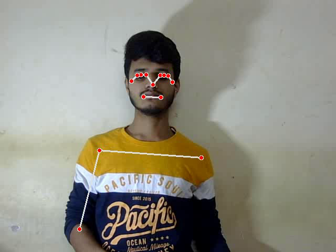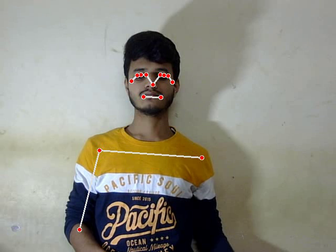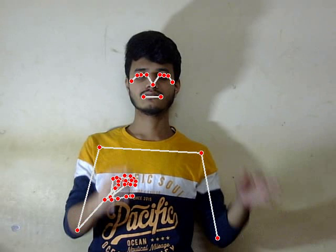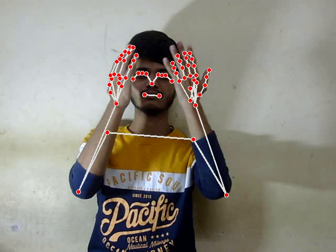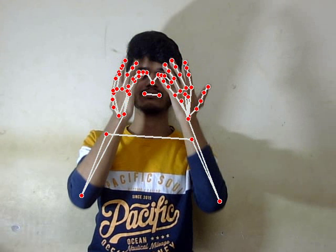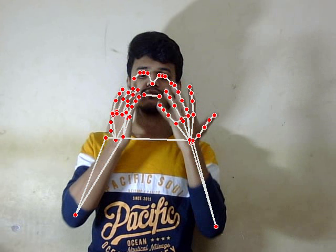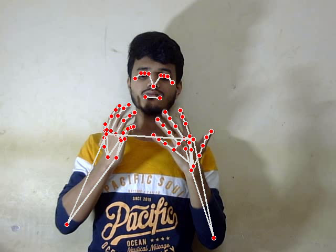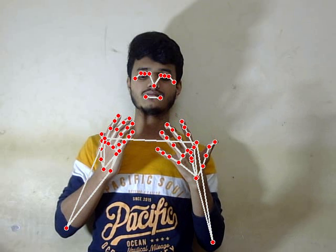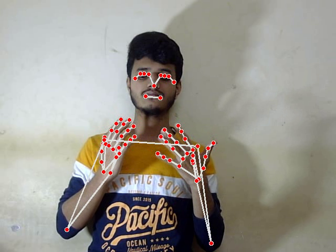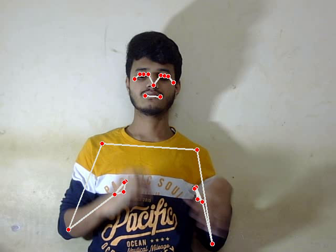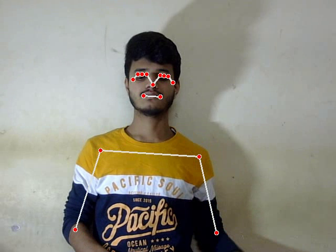sad